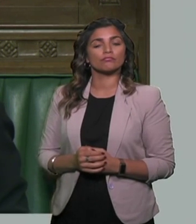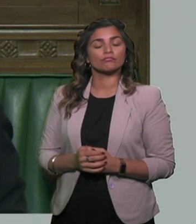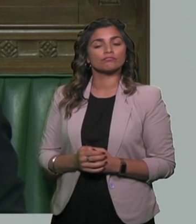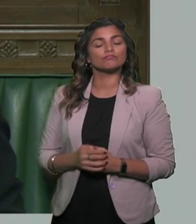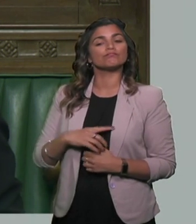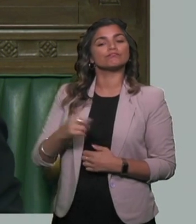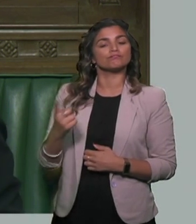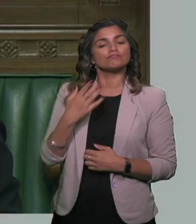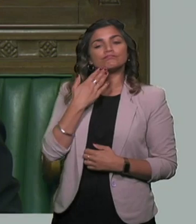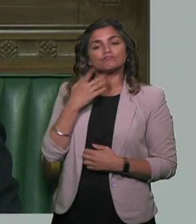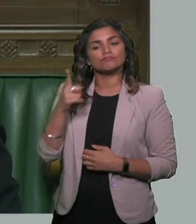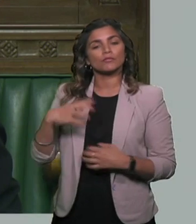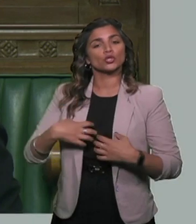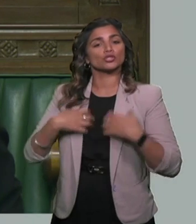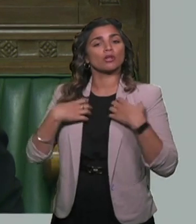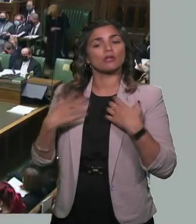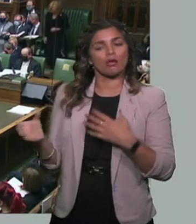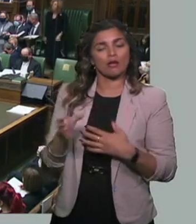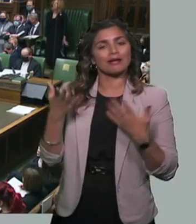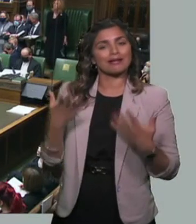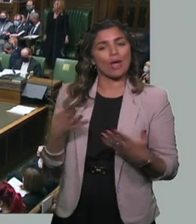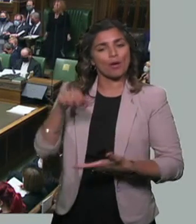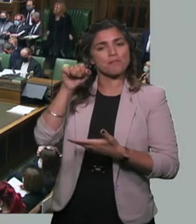I call the Chancellor of the Exchequer to make his Budget statement.